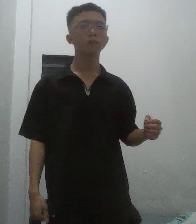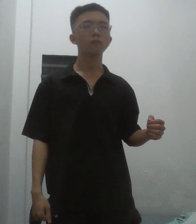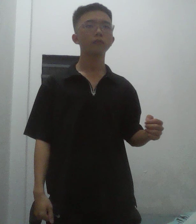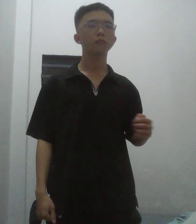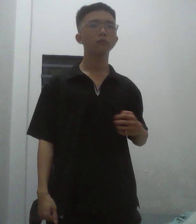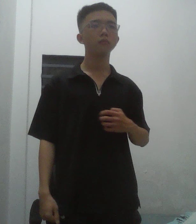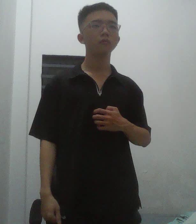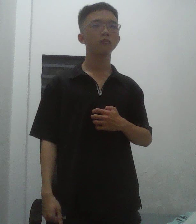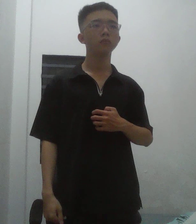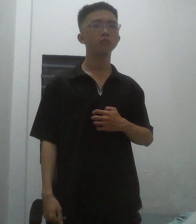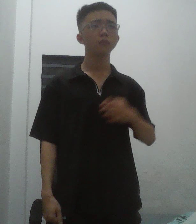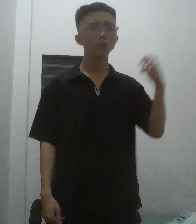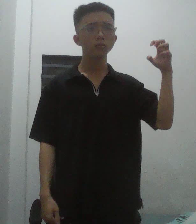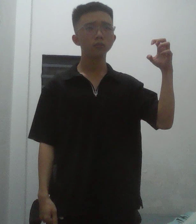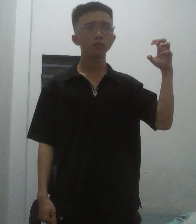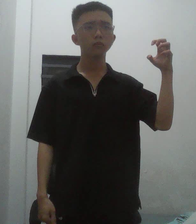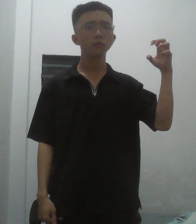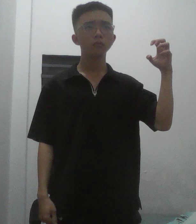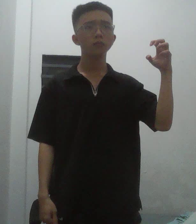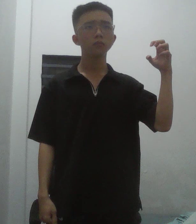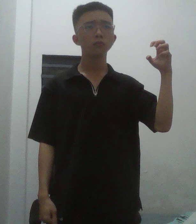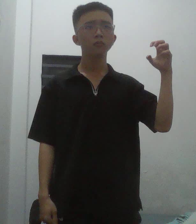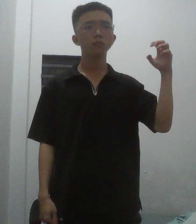tuc gian